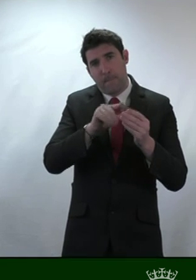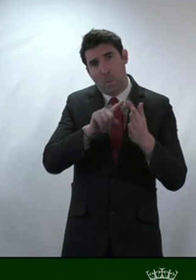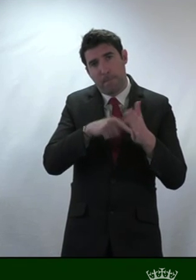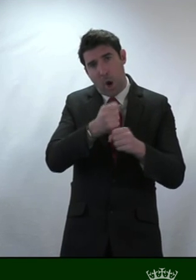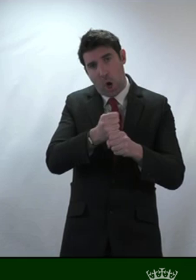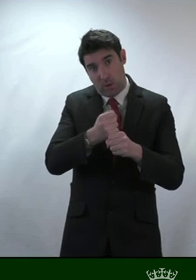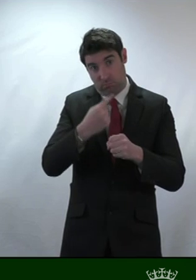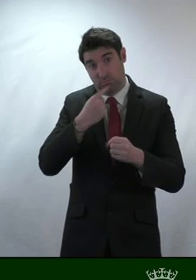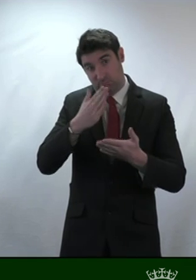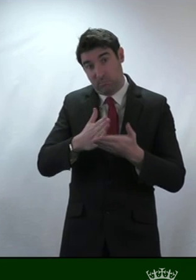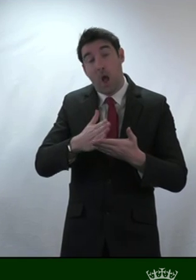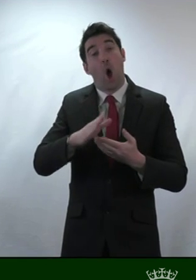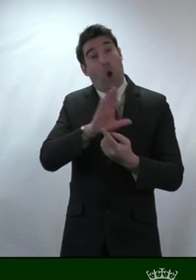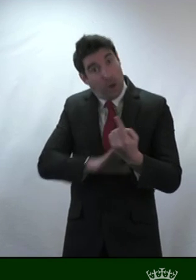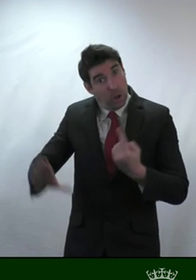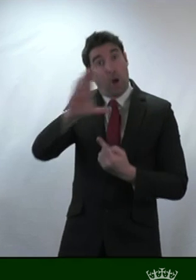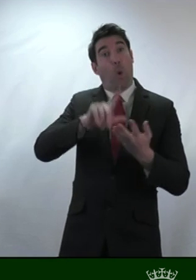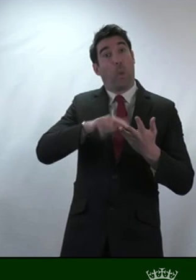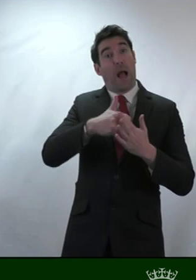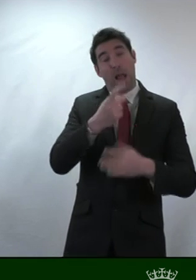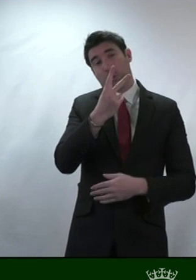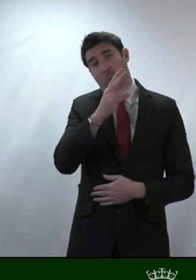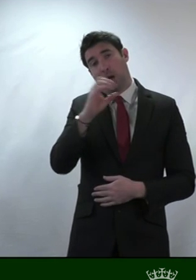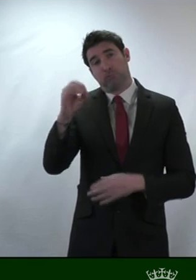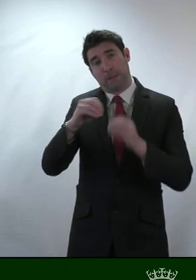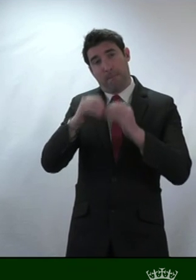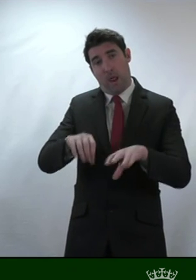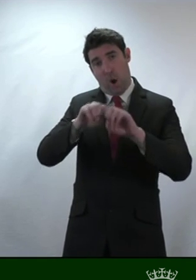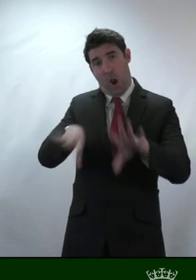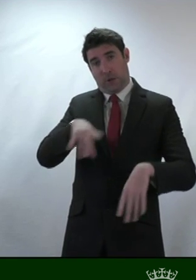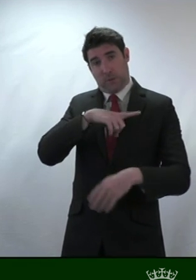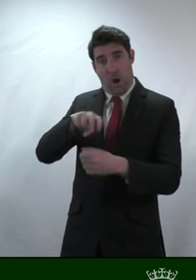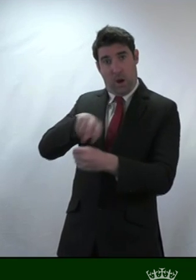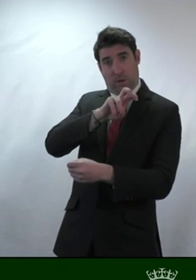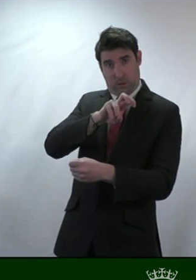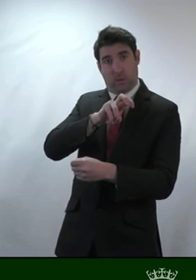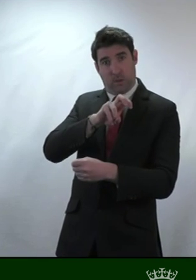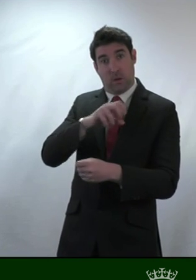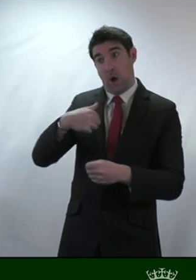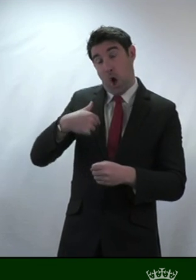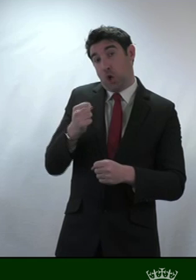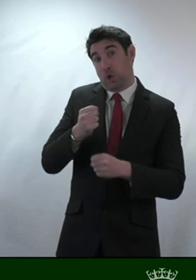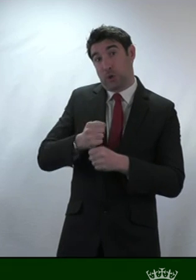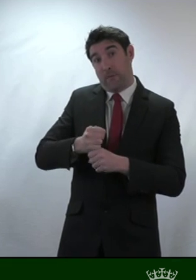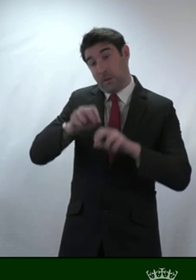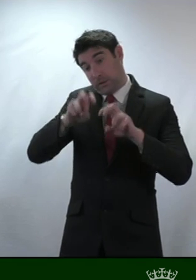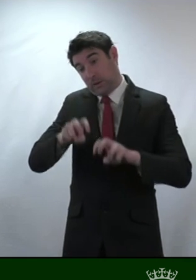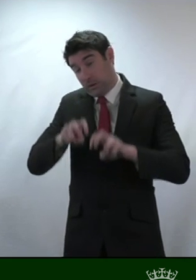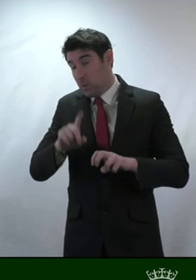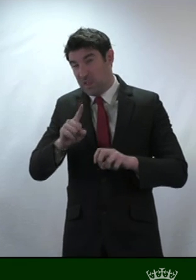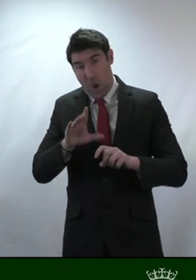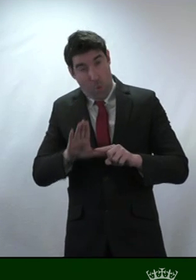Scottish Government analysis estimates that every person in Scotland will, on average, be worse off to the tune of £1,600.